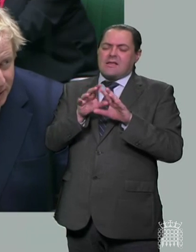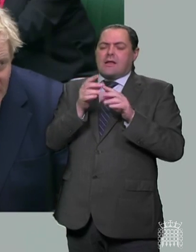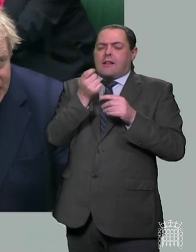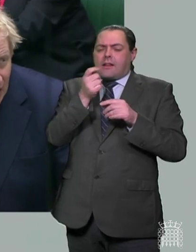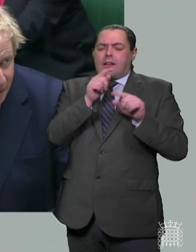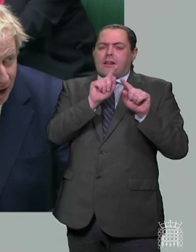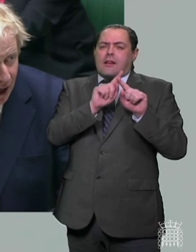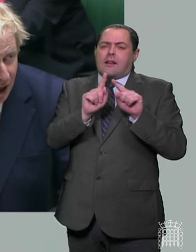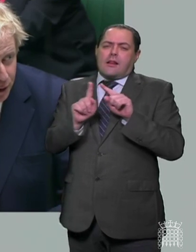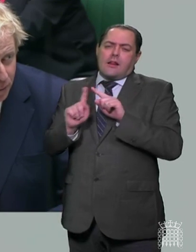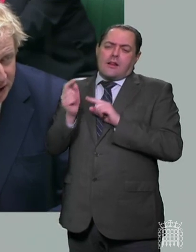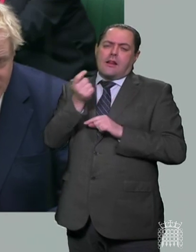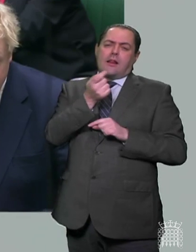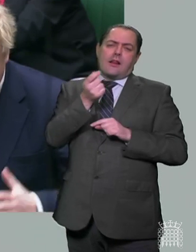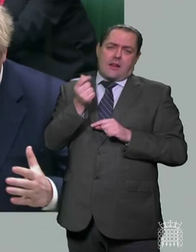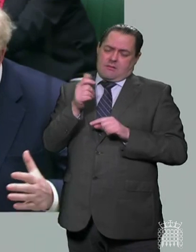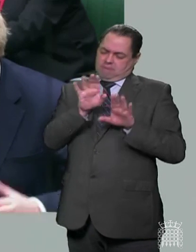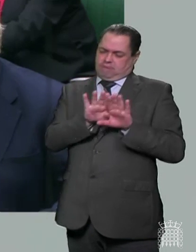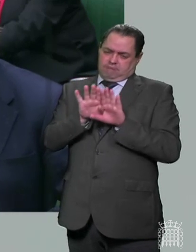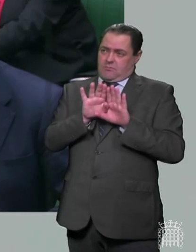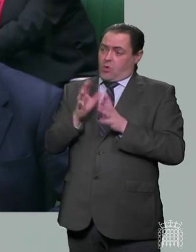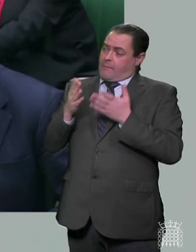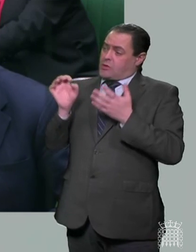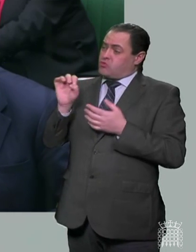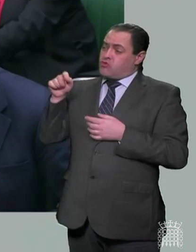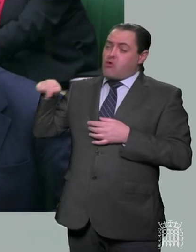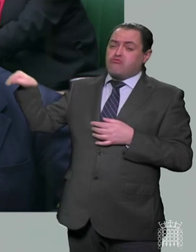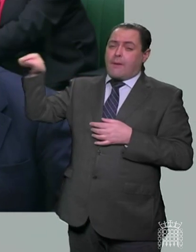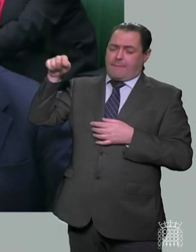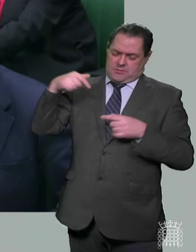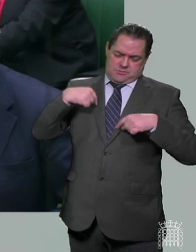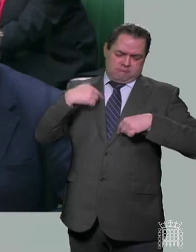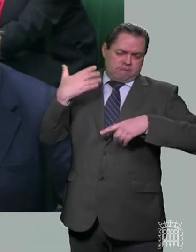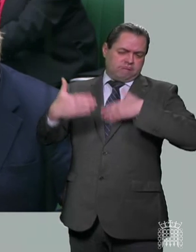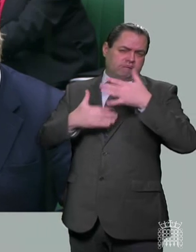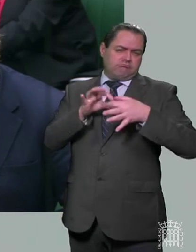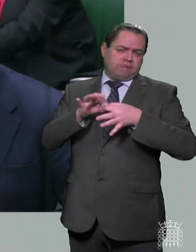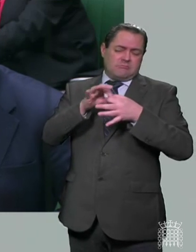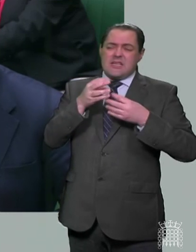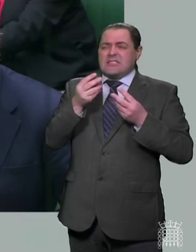In comparison with any other European country, we are moving virtually in lockstep.